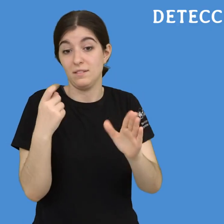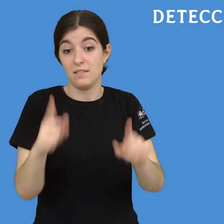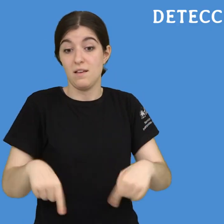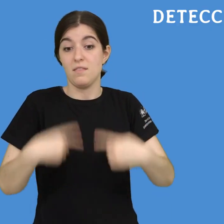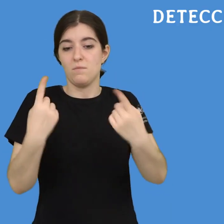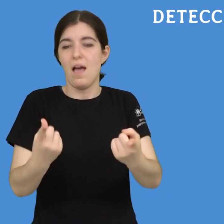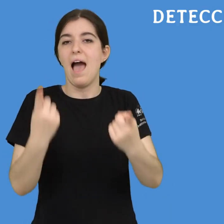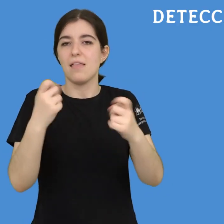despues